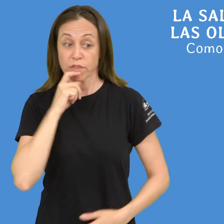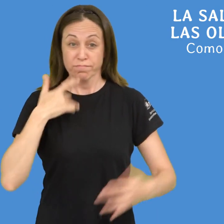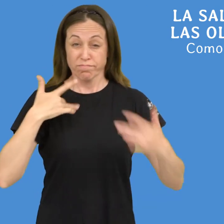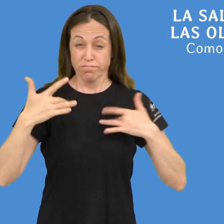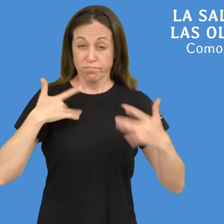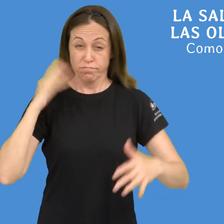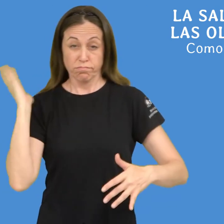síntoma